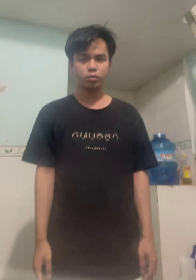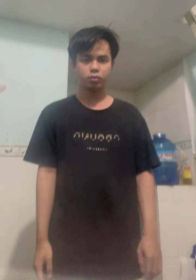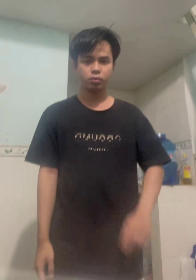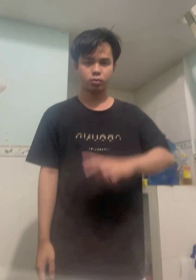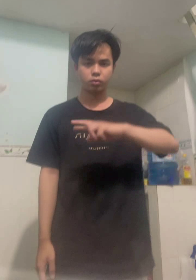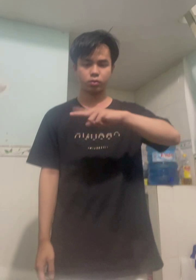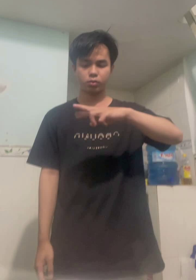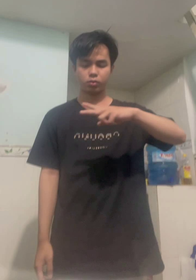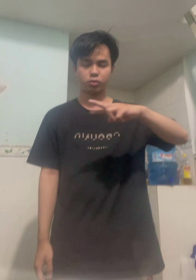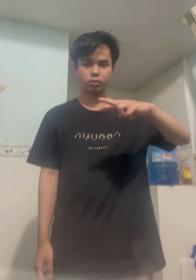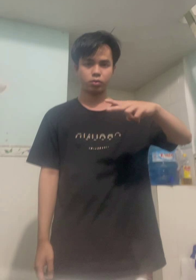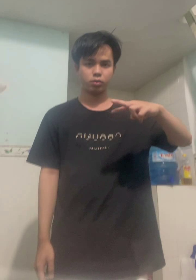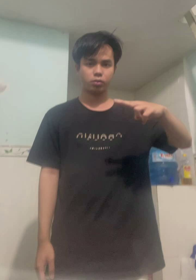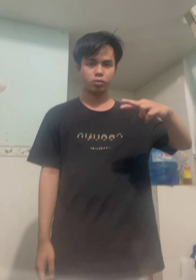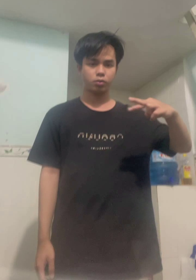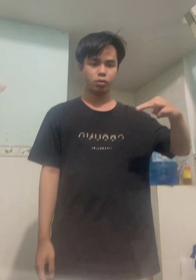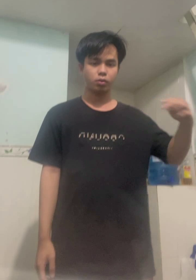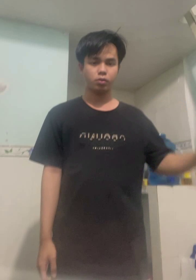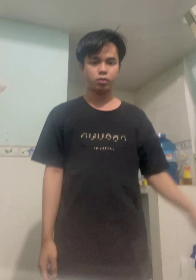boi